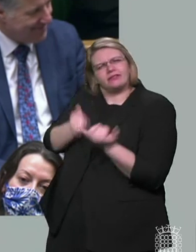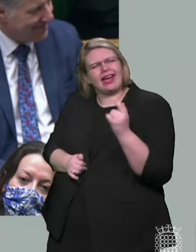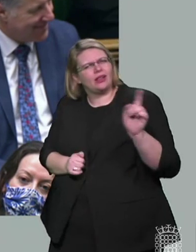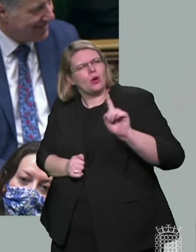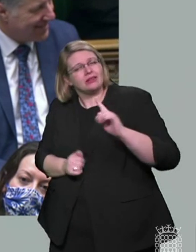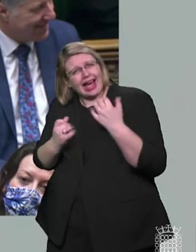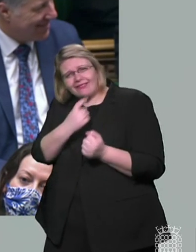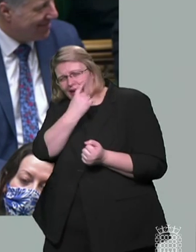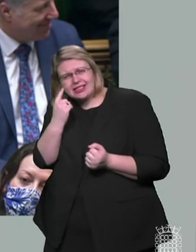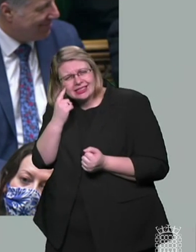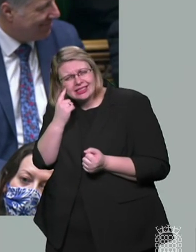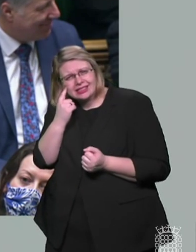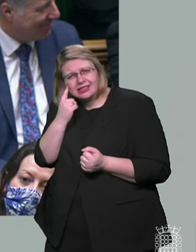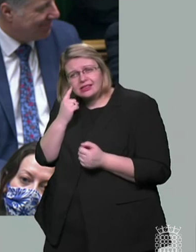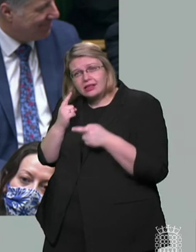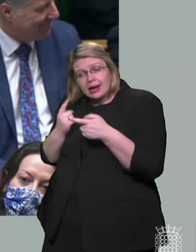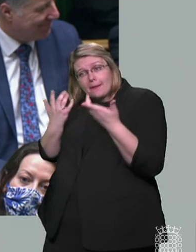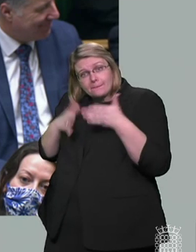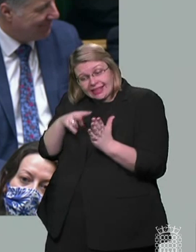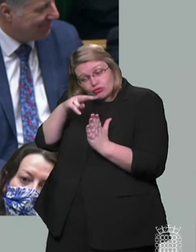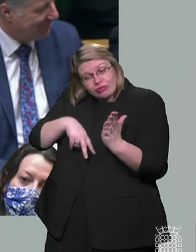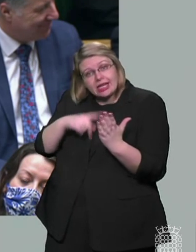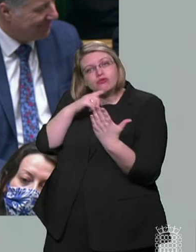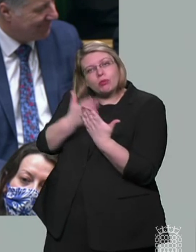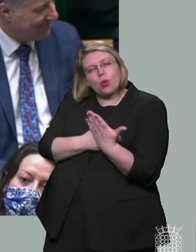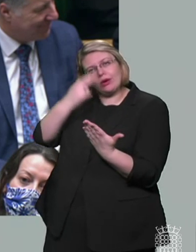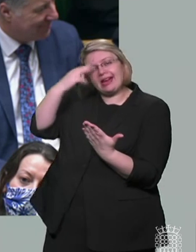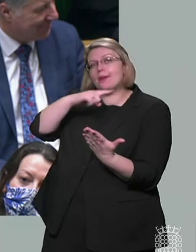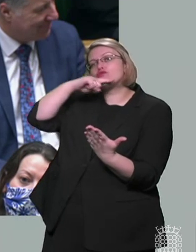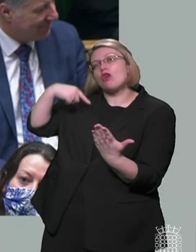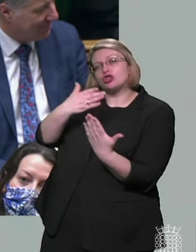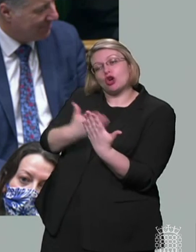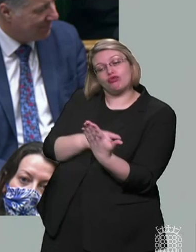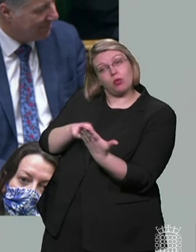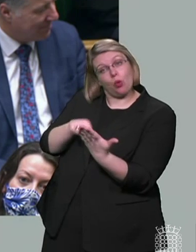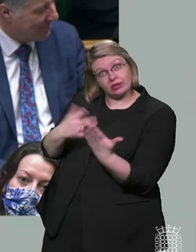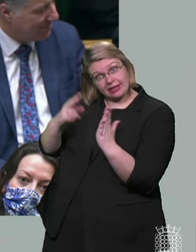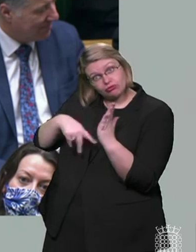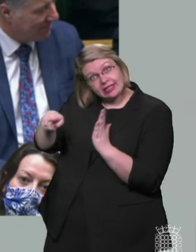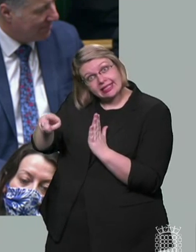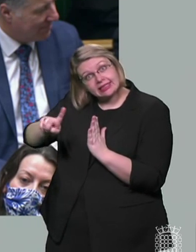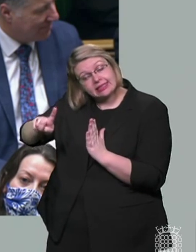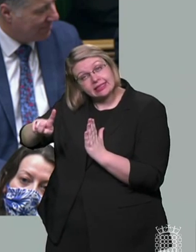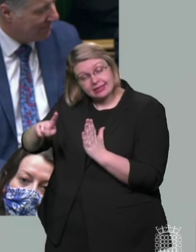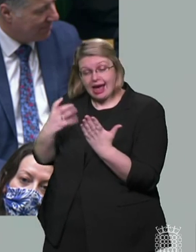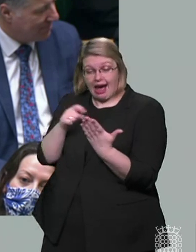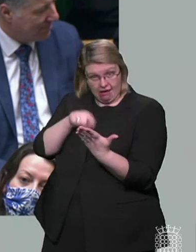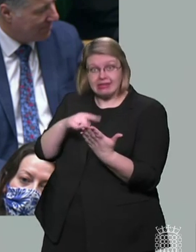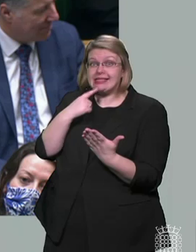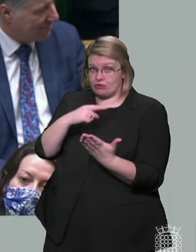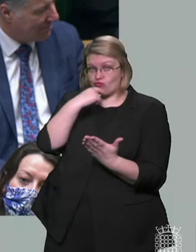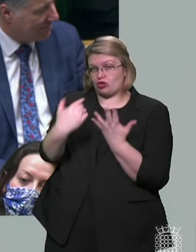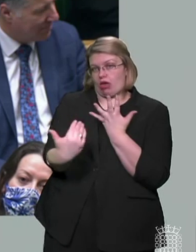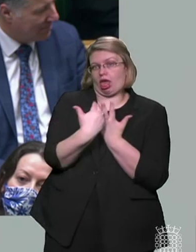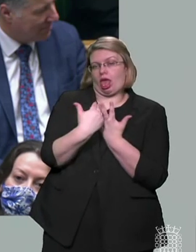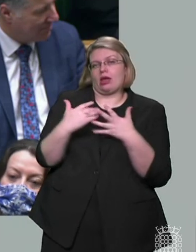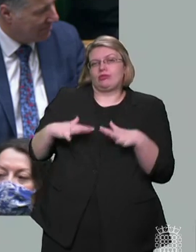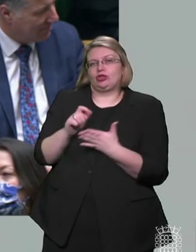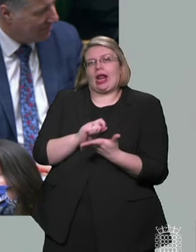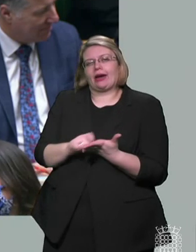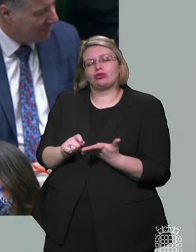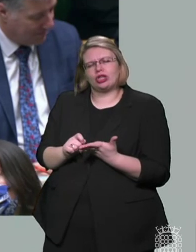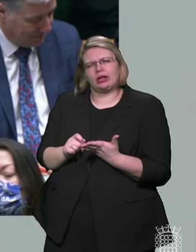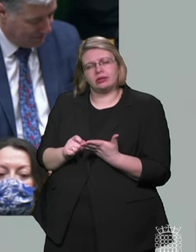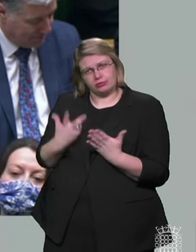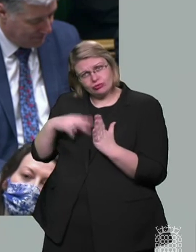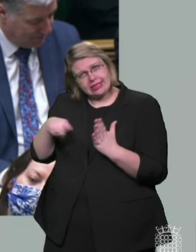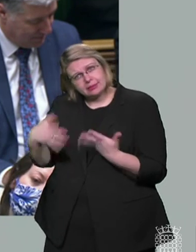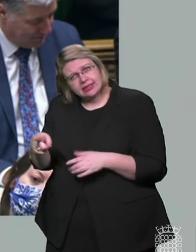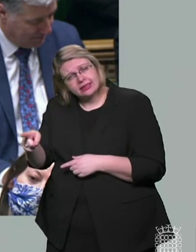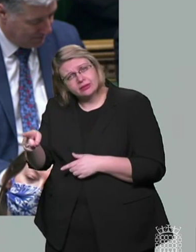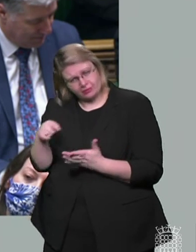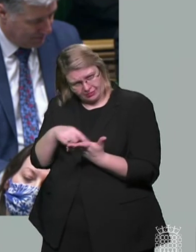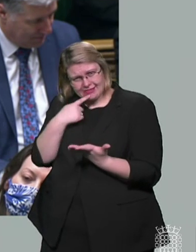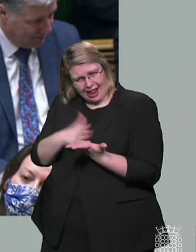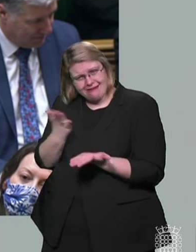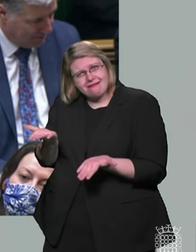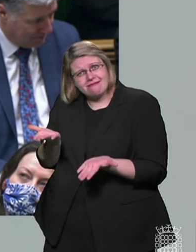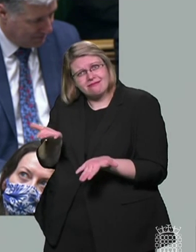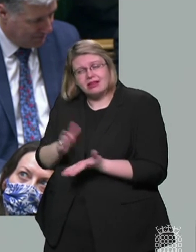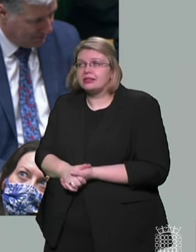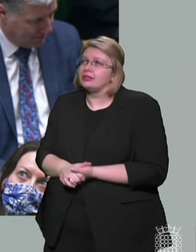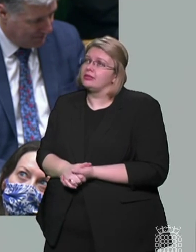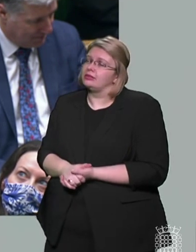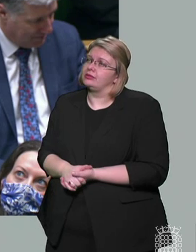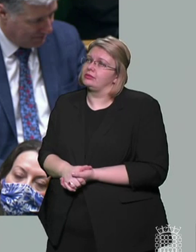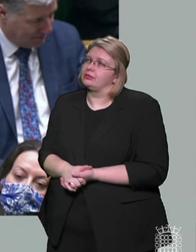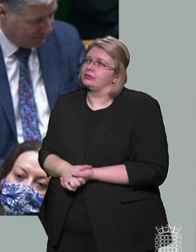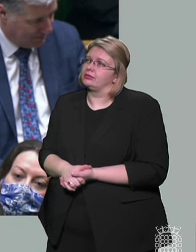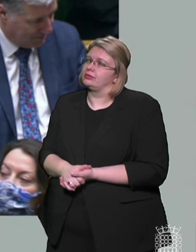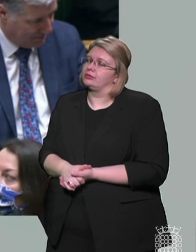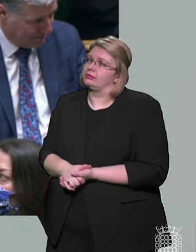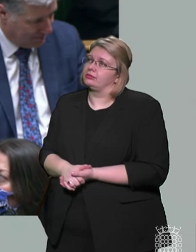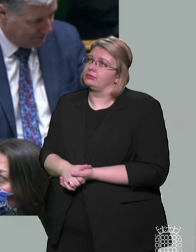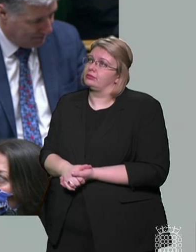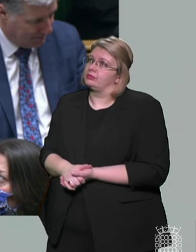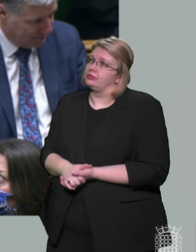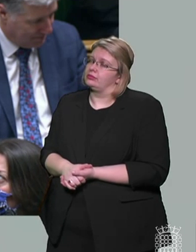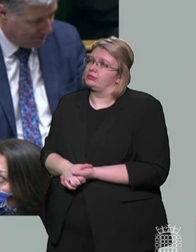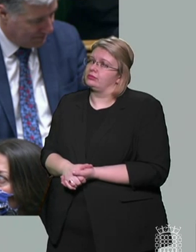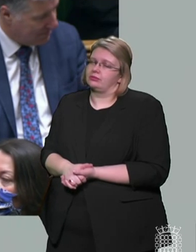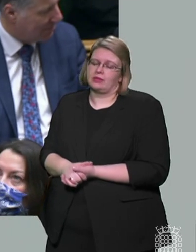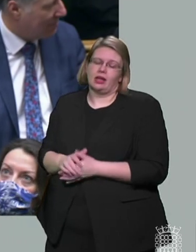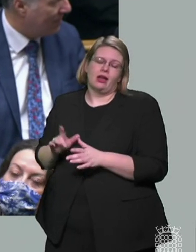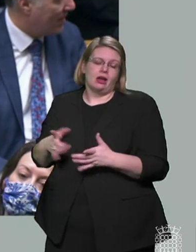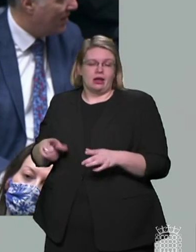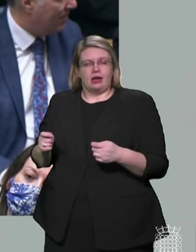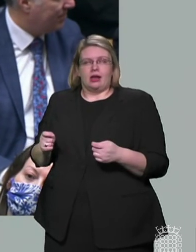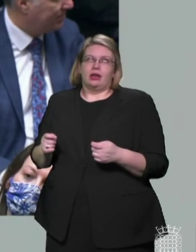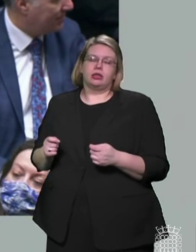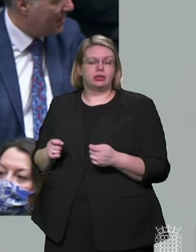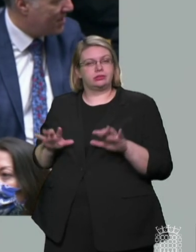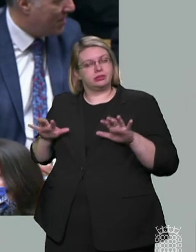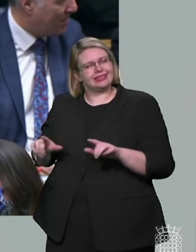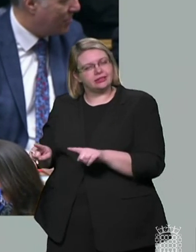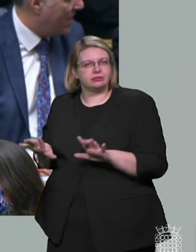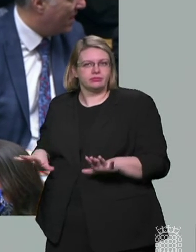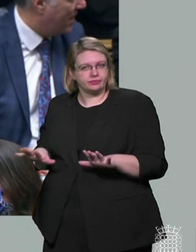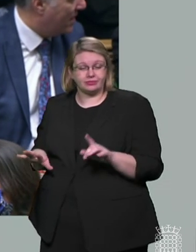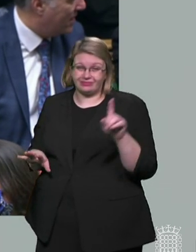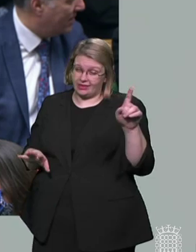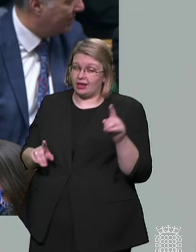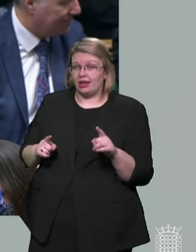Has he actually read the Russia report, which is very clear that there is credible evidence of interference?